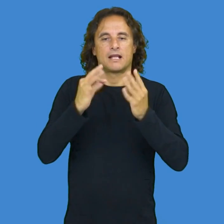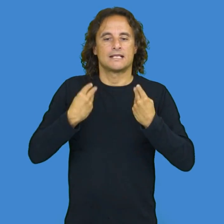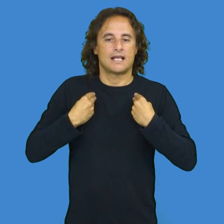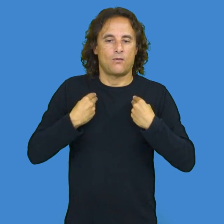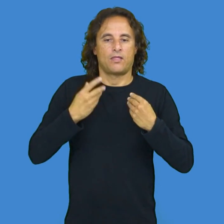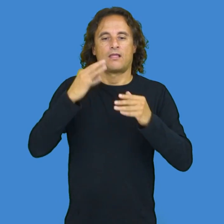vivir